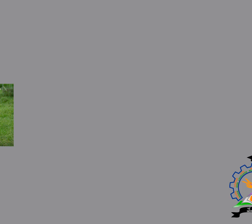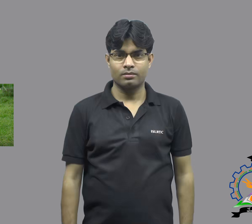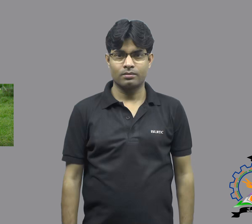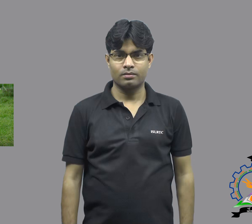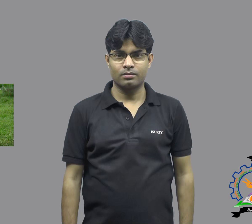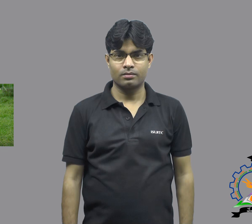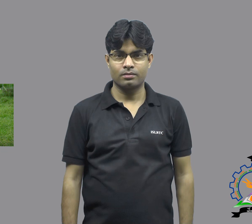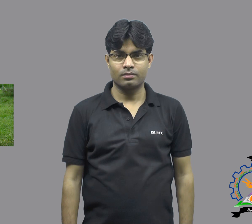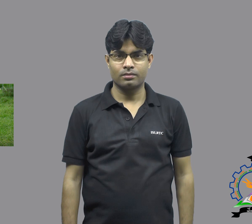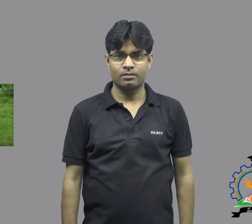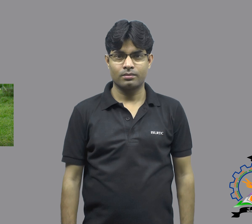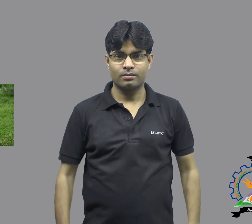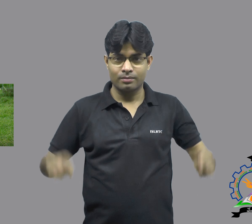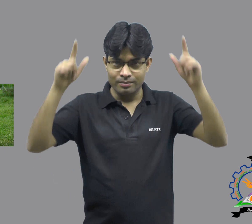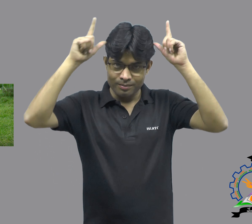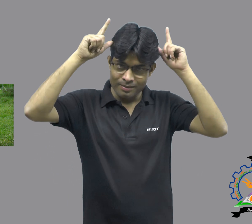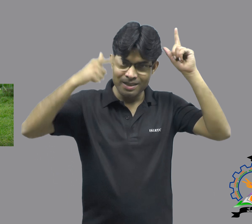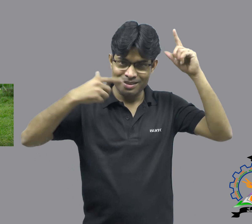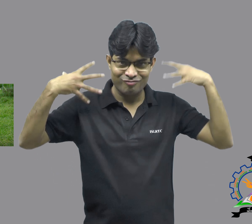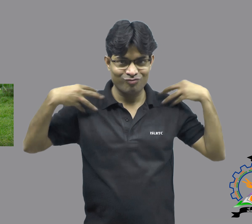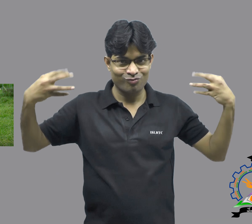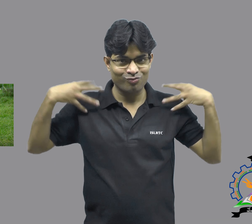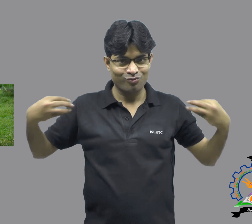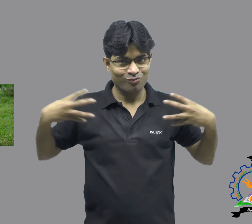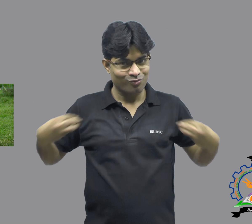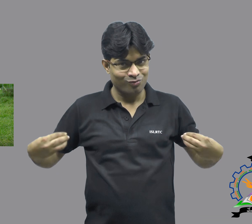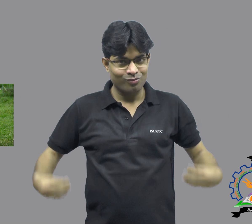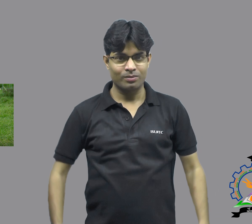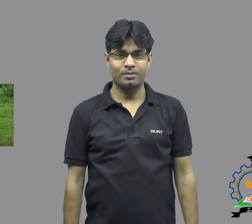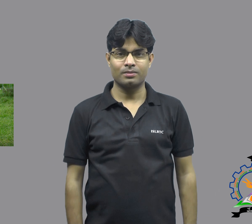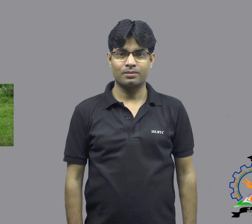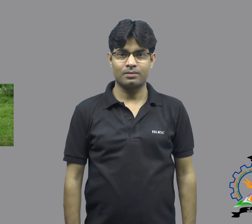Sheep